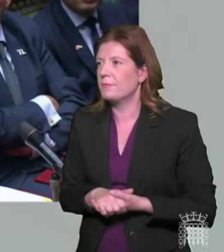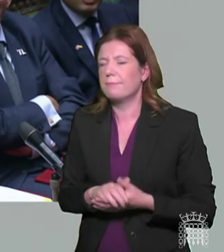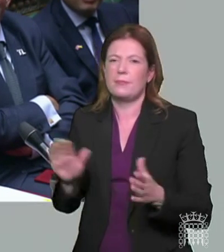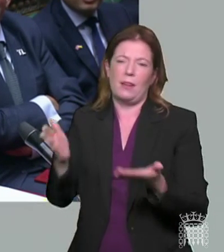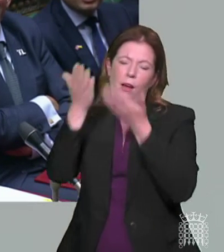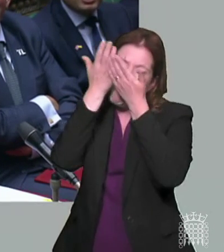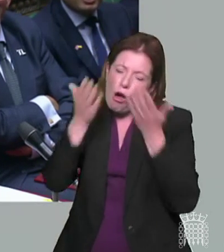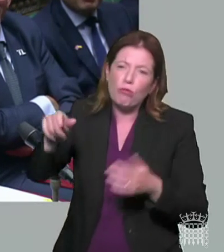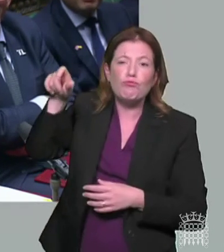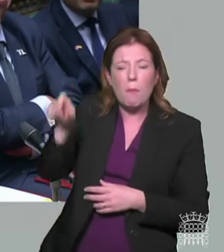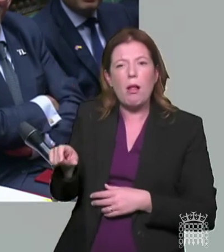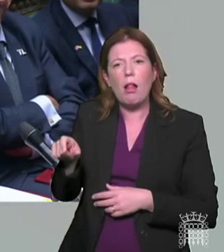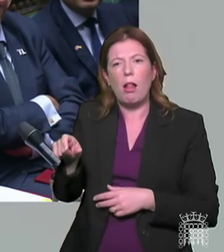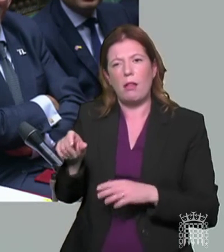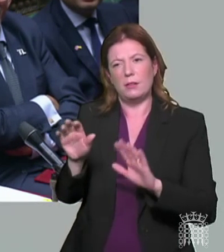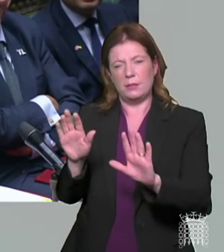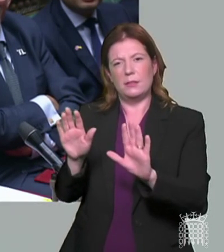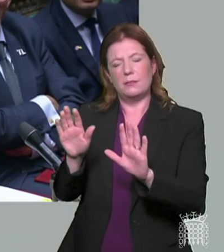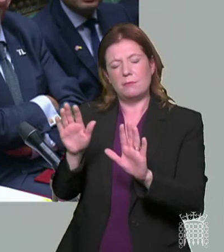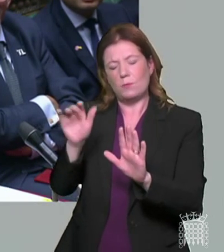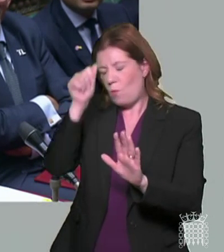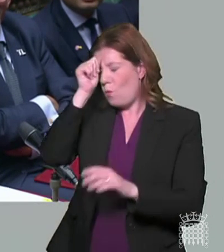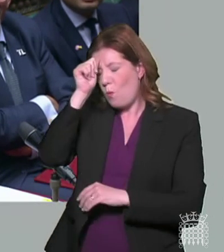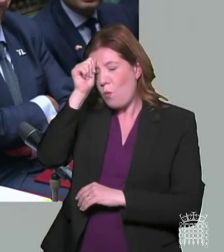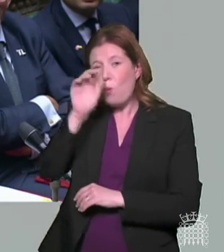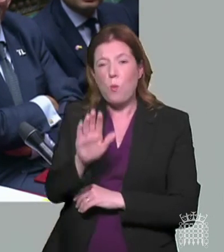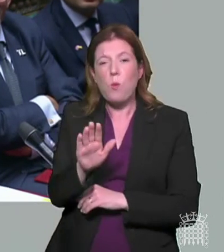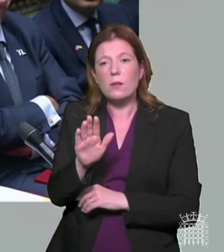The right honourable Gentleman needs to understand.